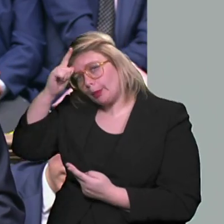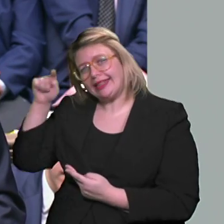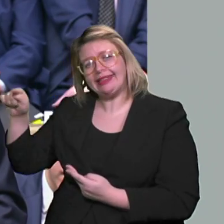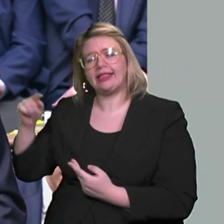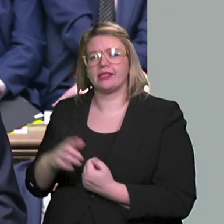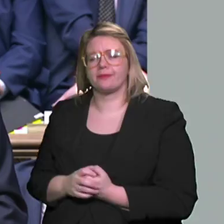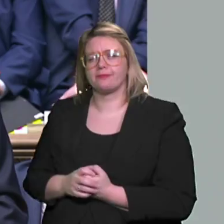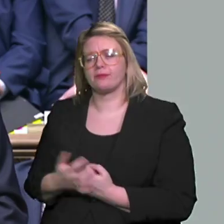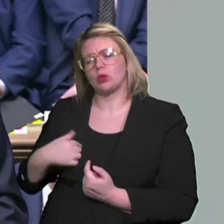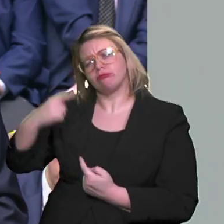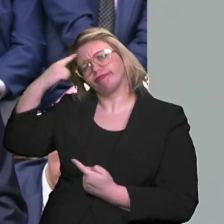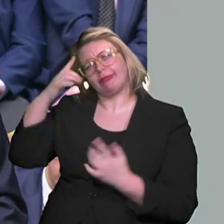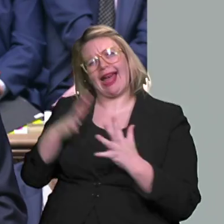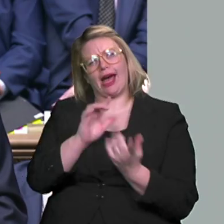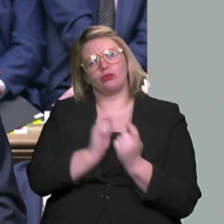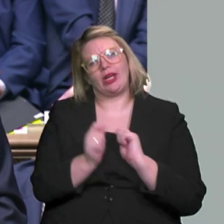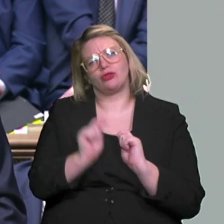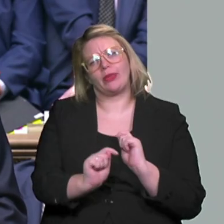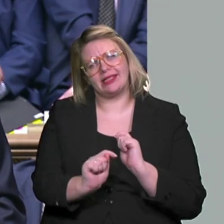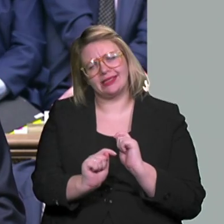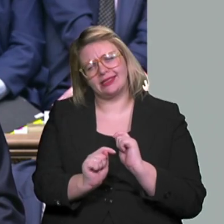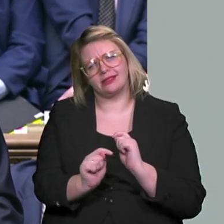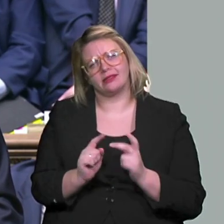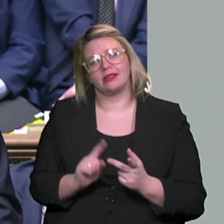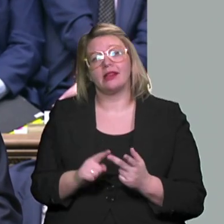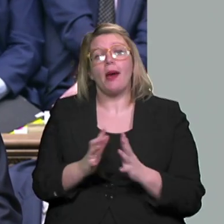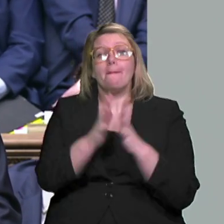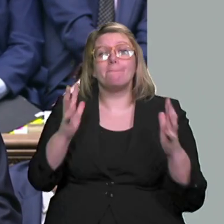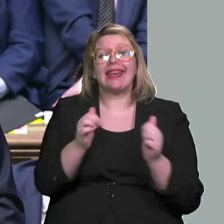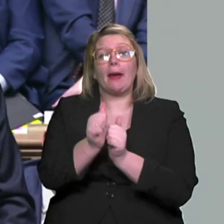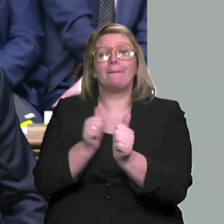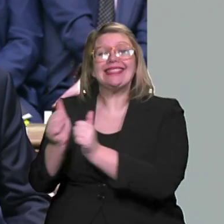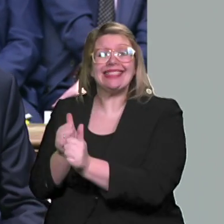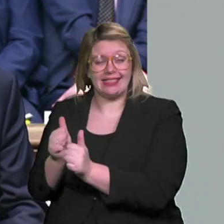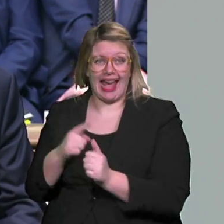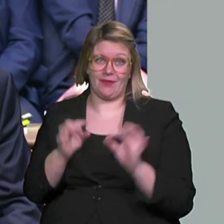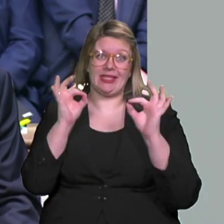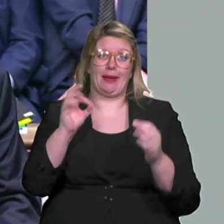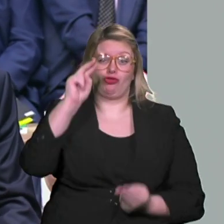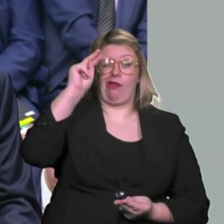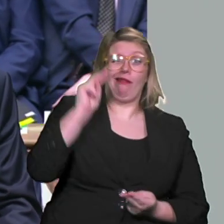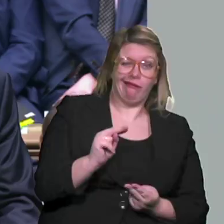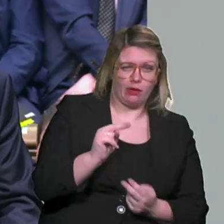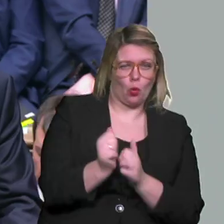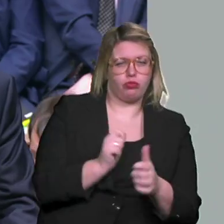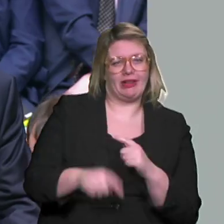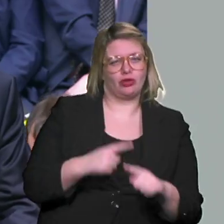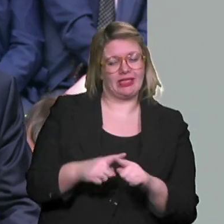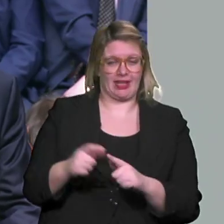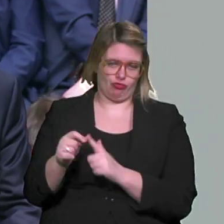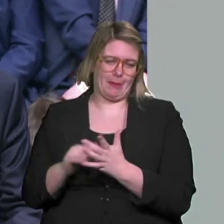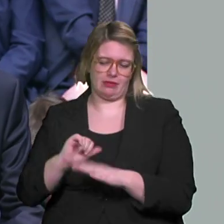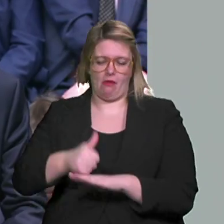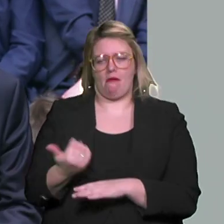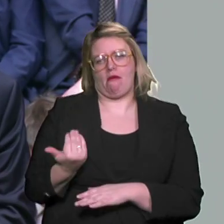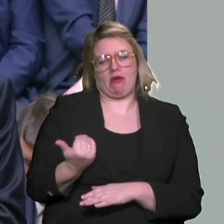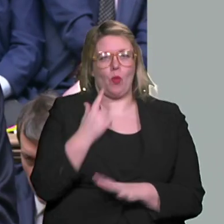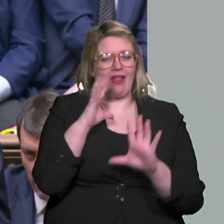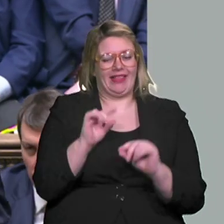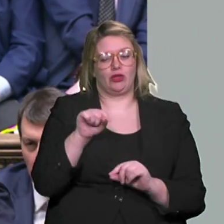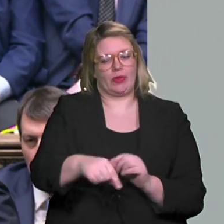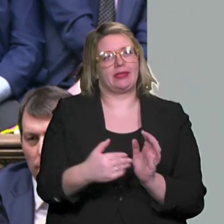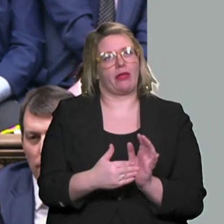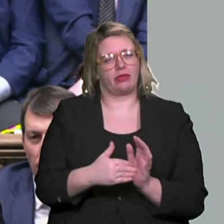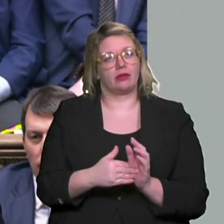We have already taken measures to address this. For larger businesses, we had the super deduction, introduced by my right honourable Friend the Prime Minister, which ends this month.